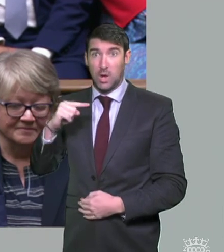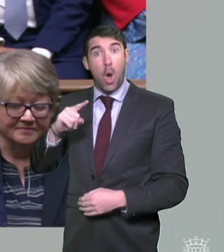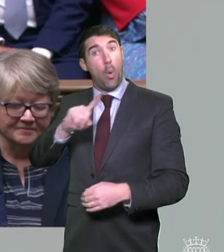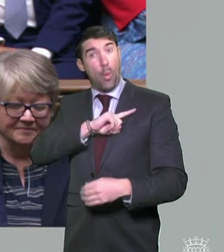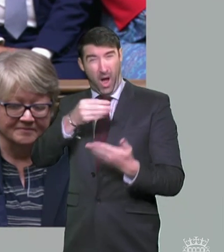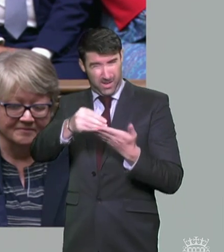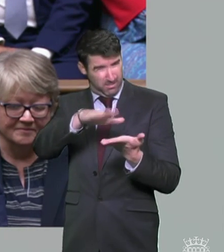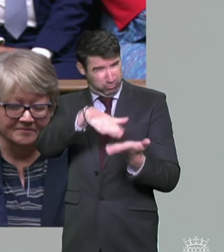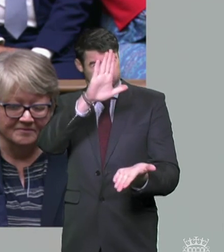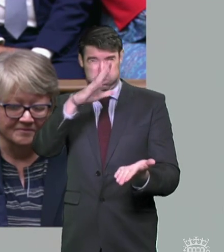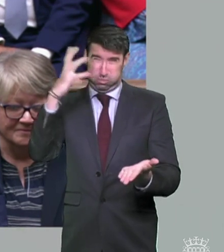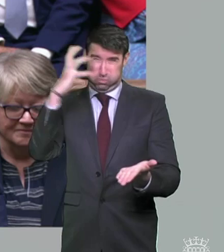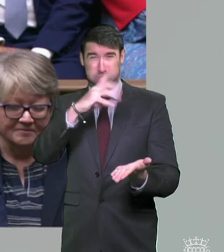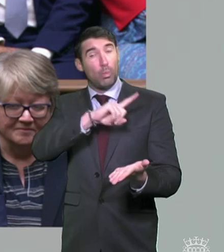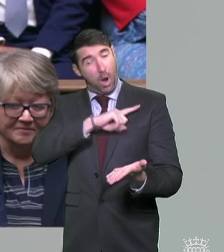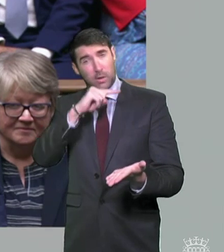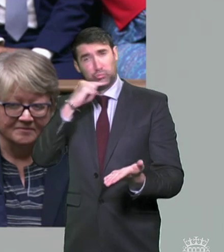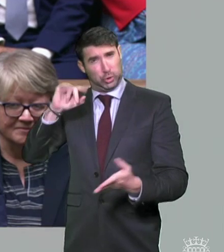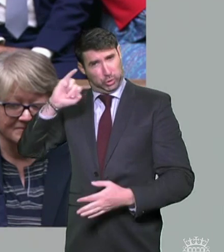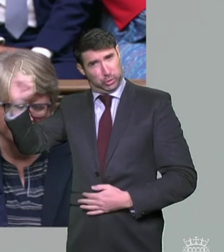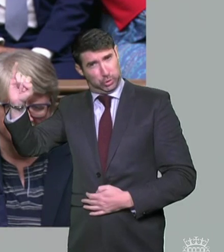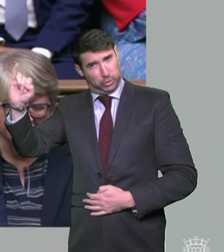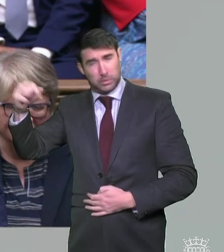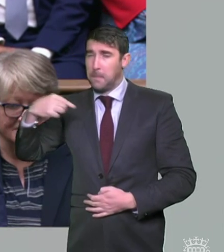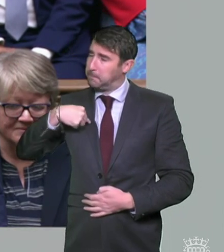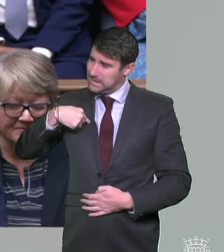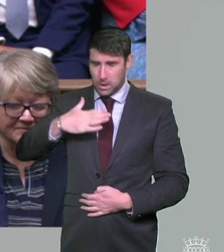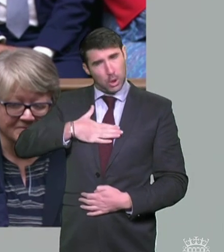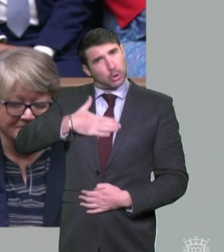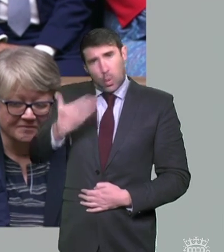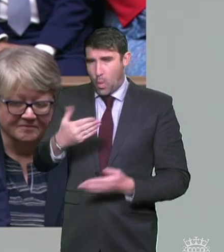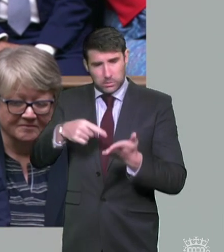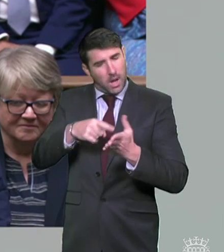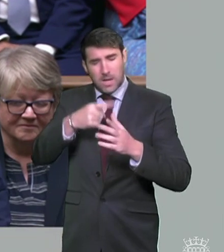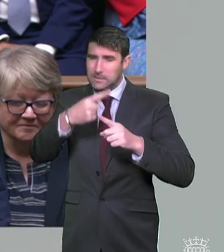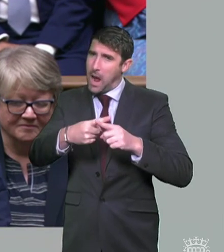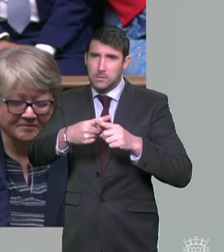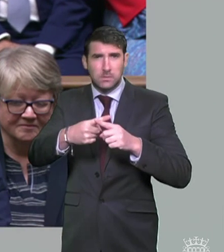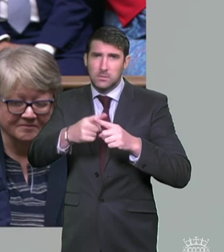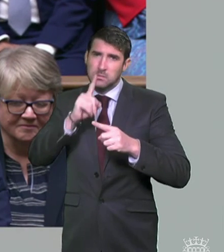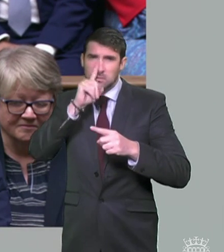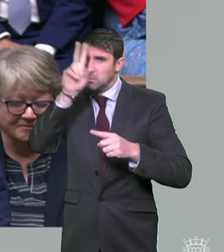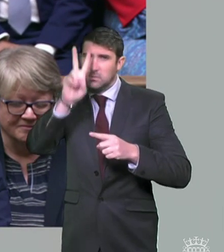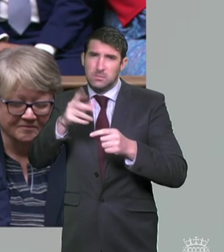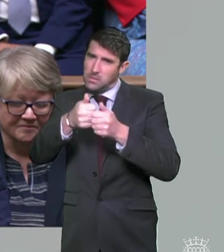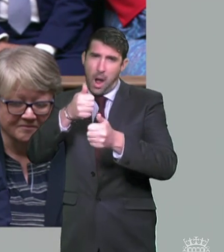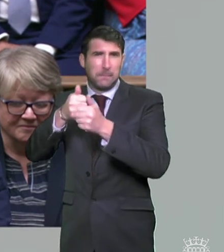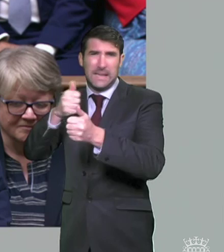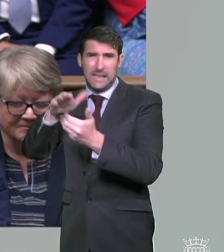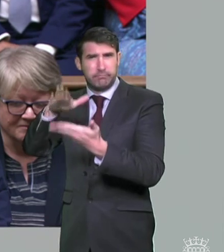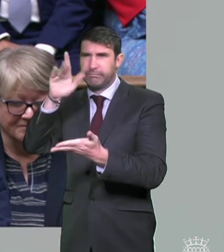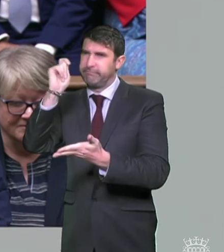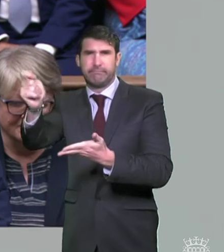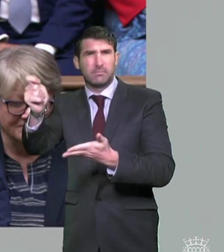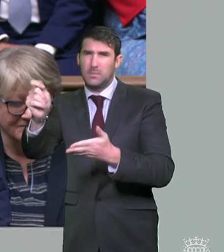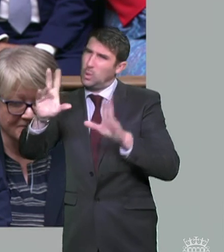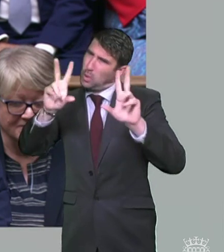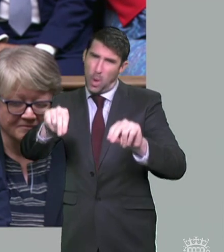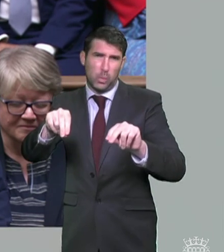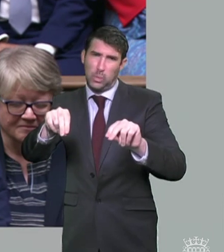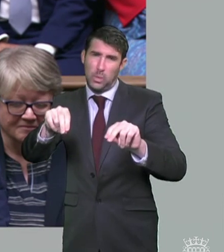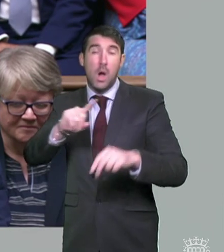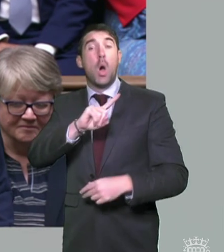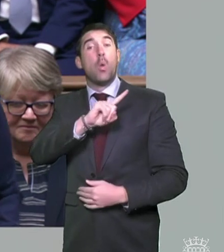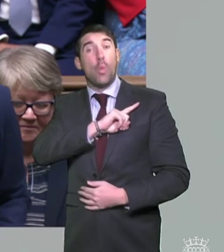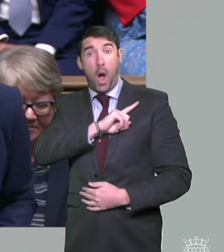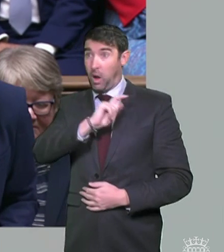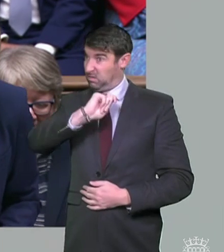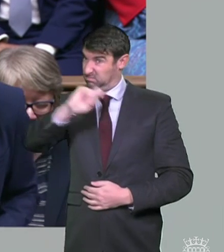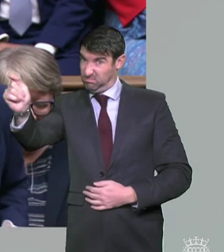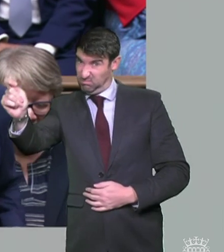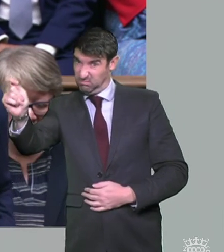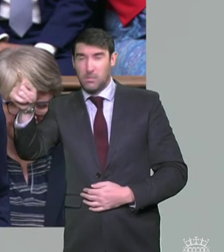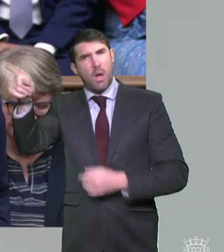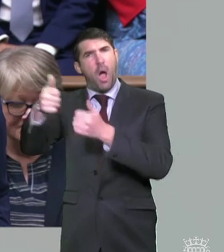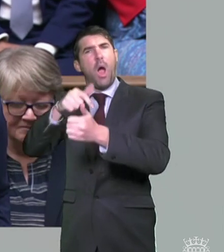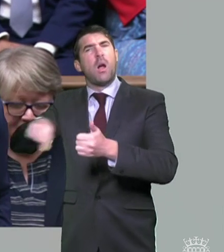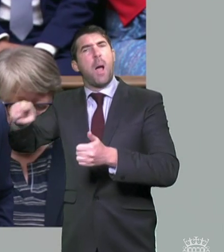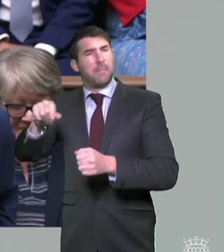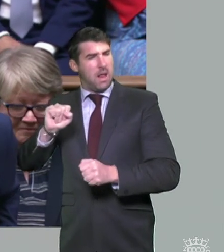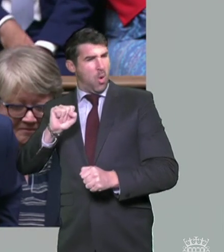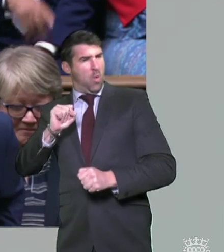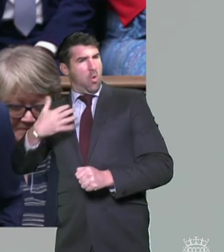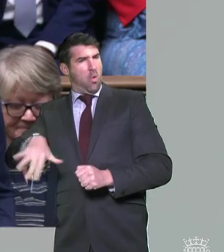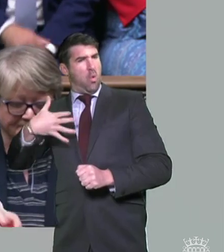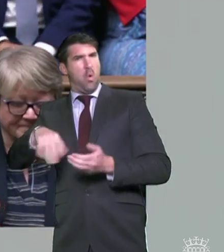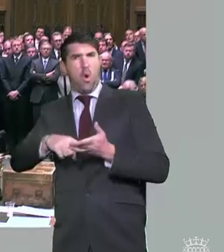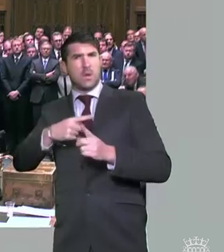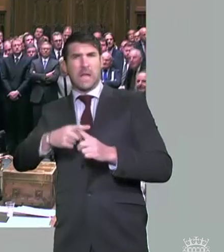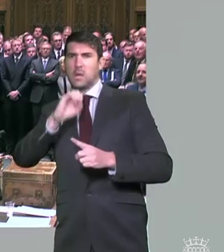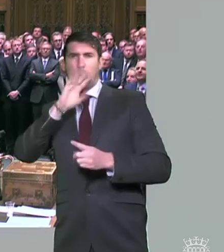I am against a windfall tax. I believe it is the wrong thing to be putting companies off investing in the United Kingdom, just when we need to be growing the economy.